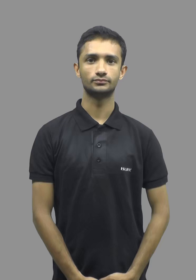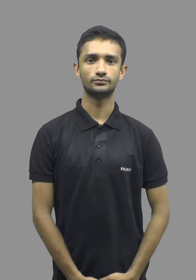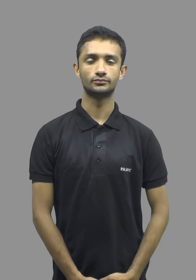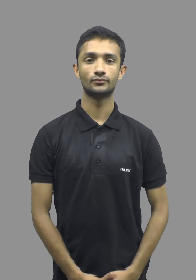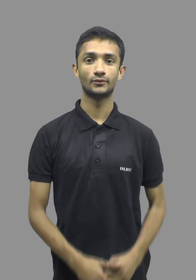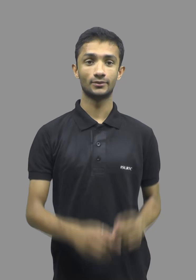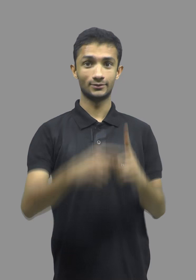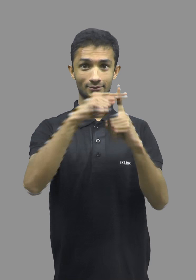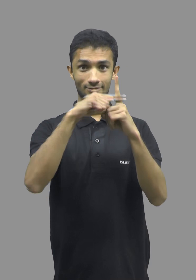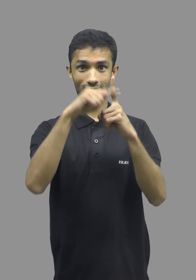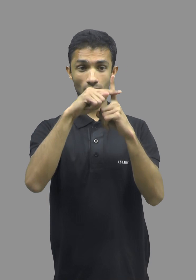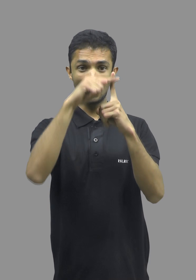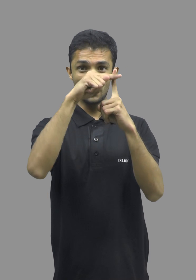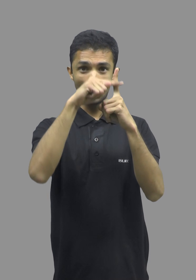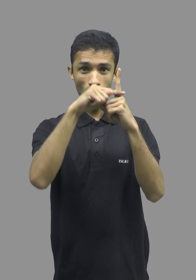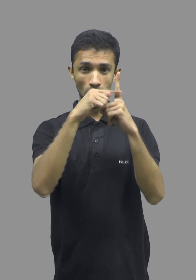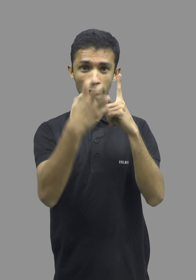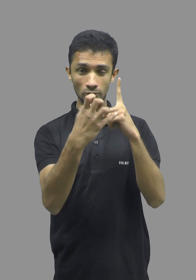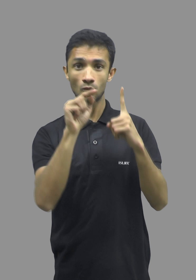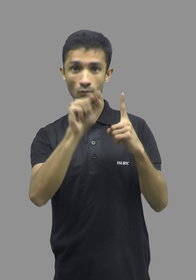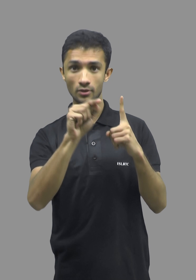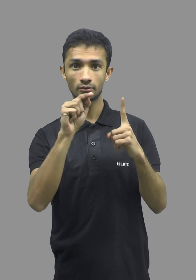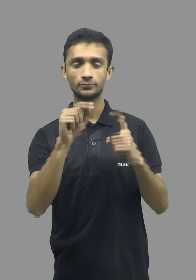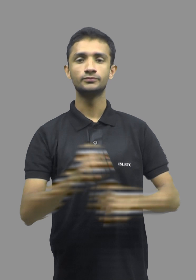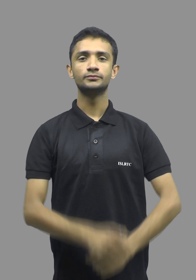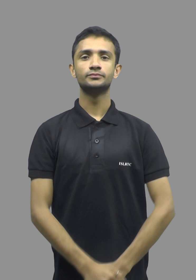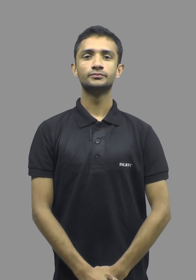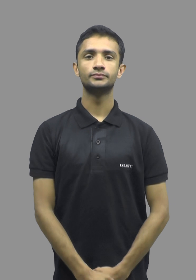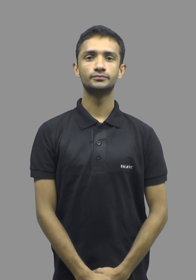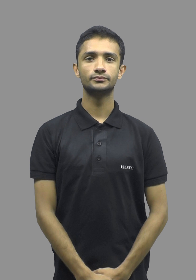Freezing Point